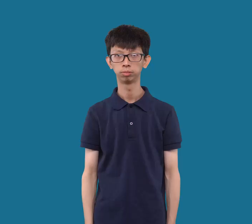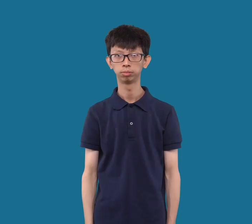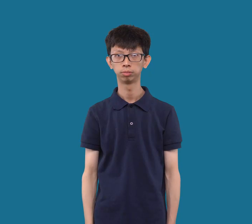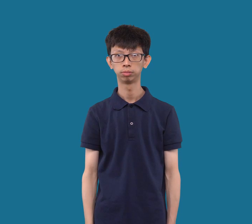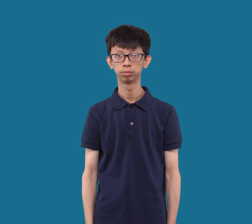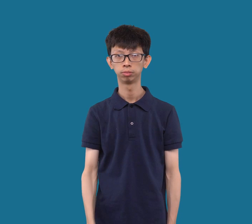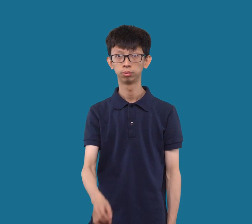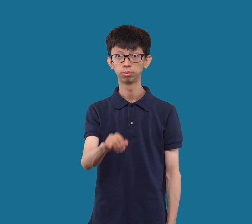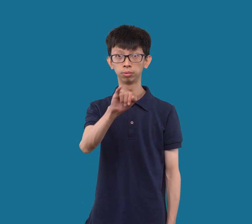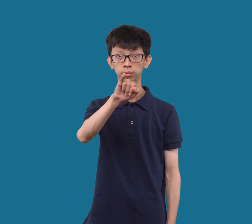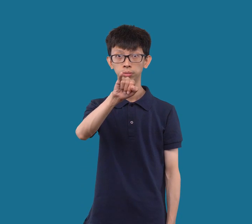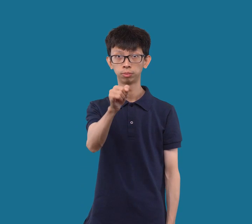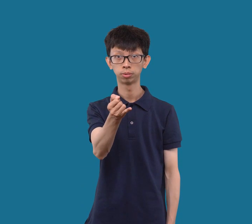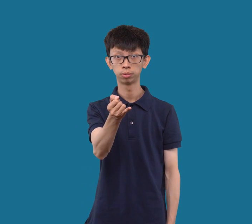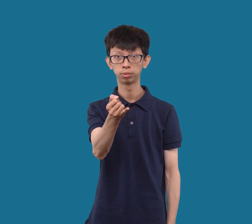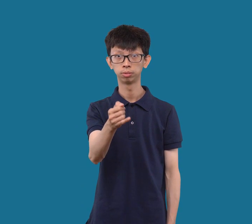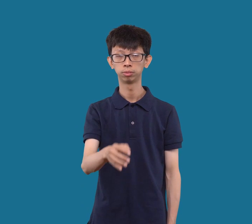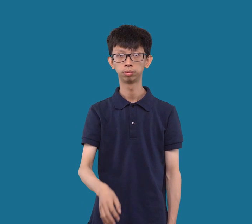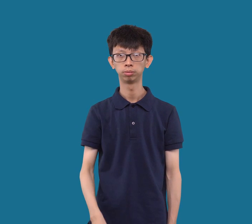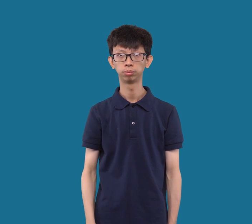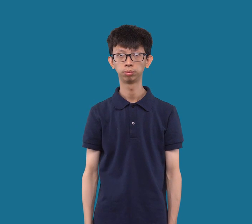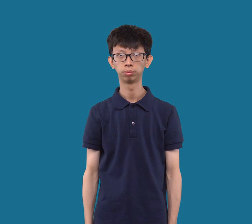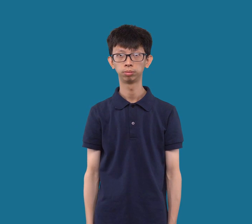dấu phẩy